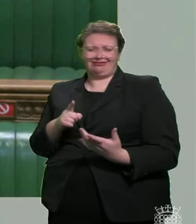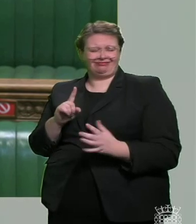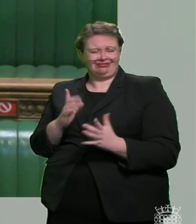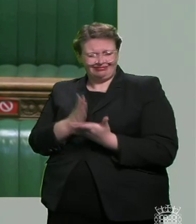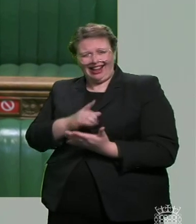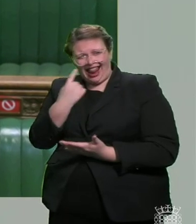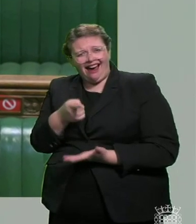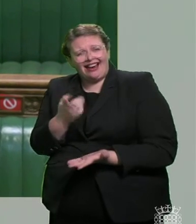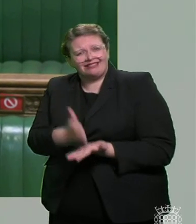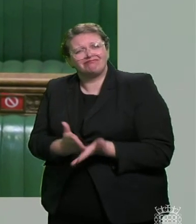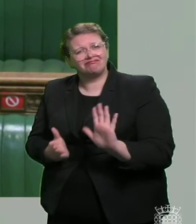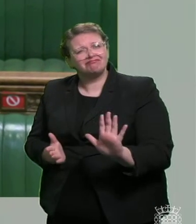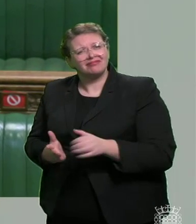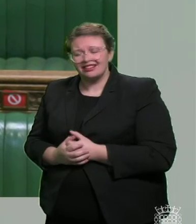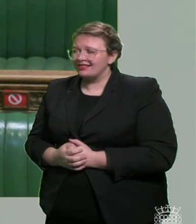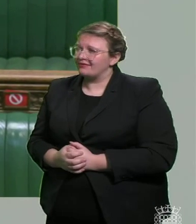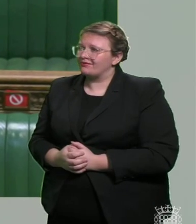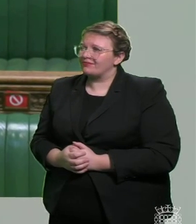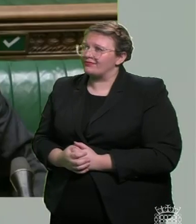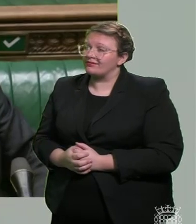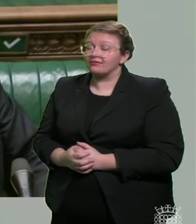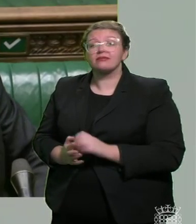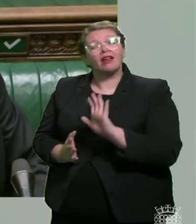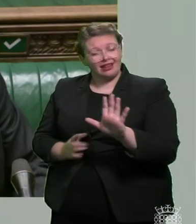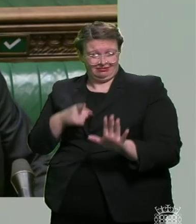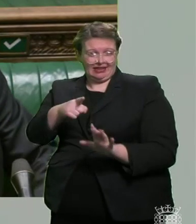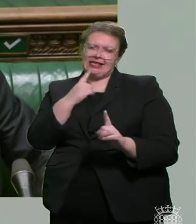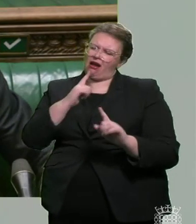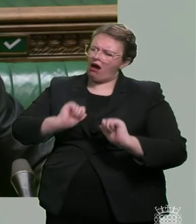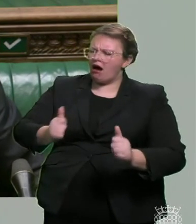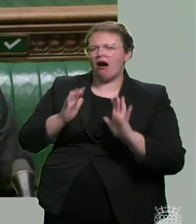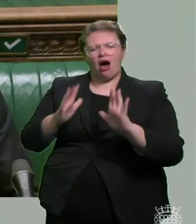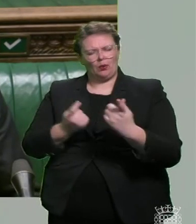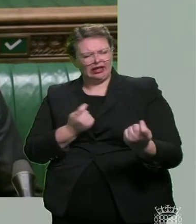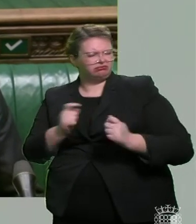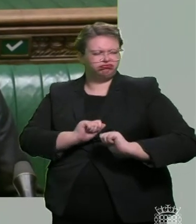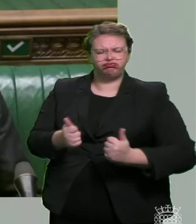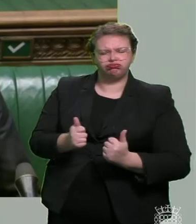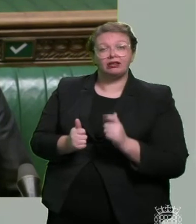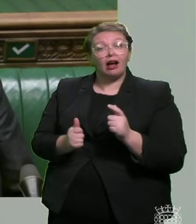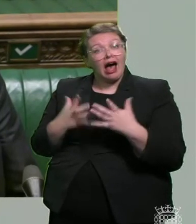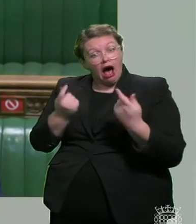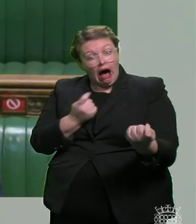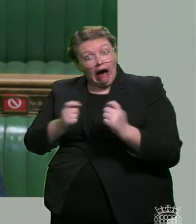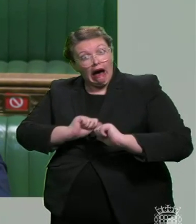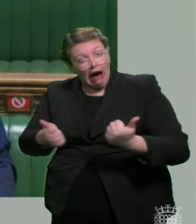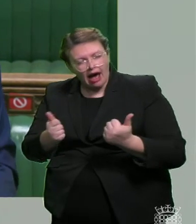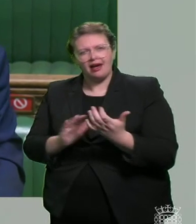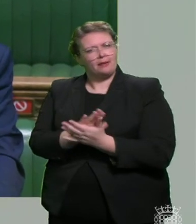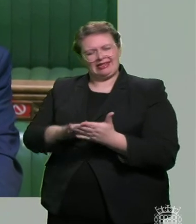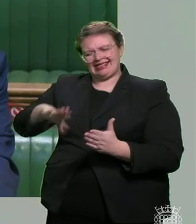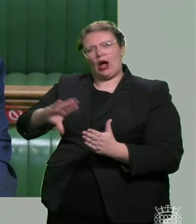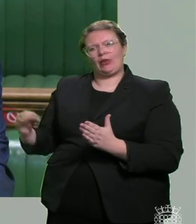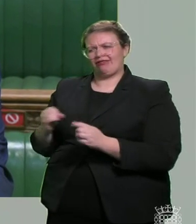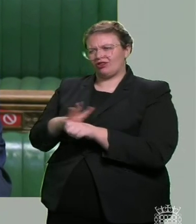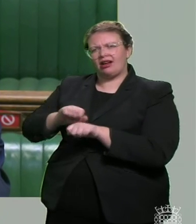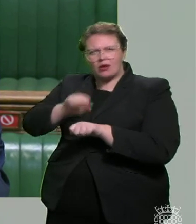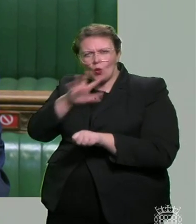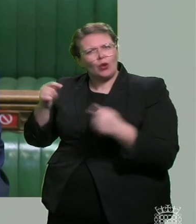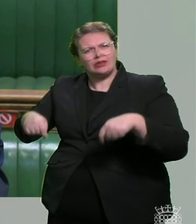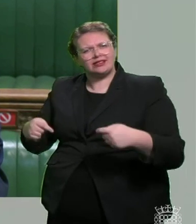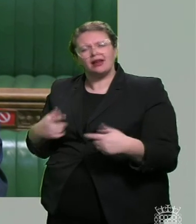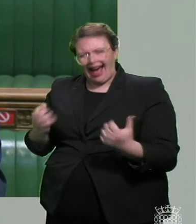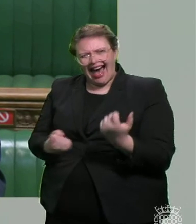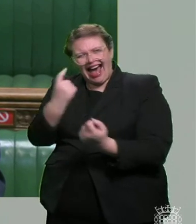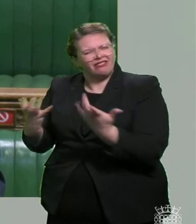He describes the current arrangements. If they were working, the variant—the single biggest threat to the vaccine system—would not be in the country.